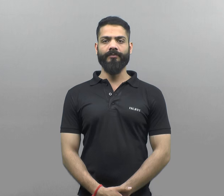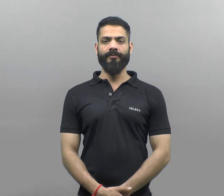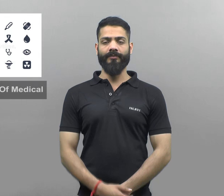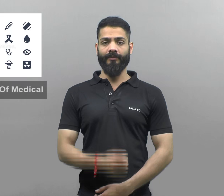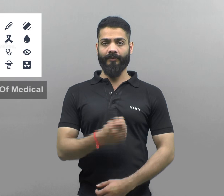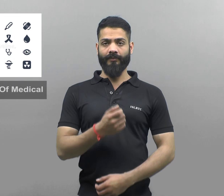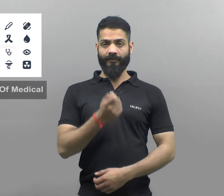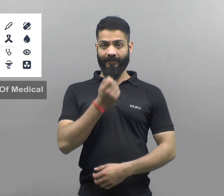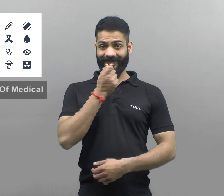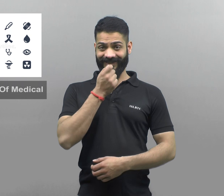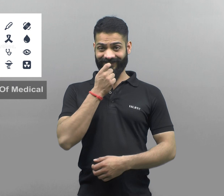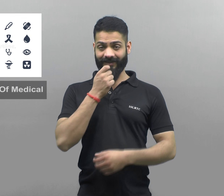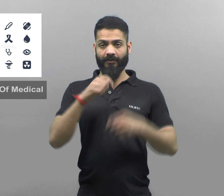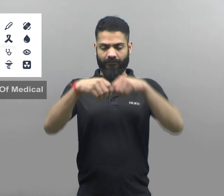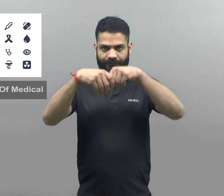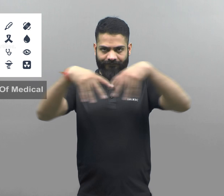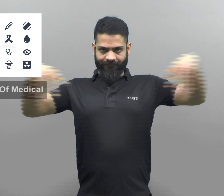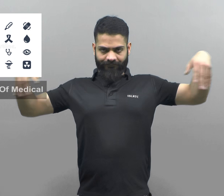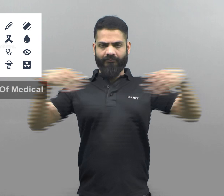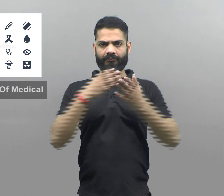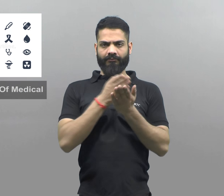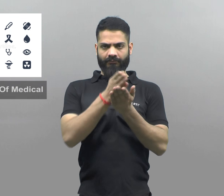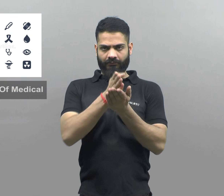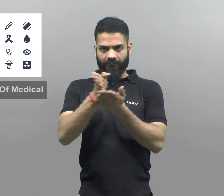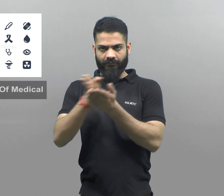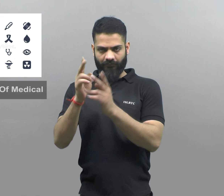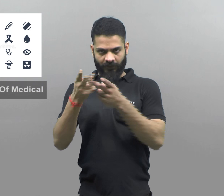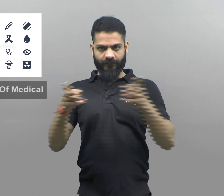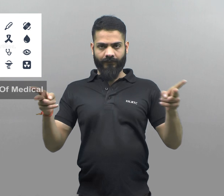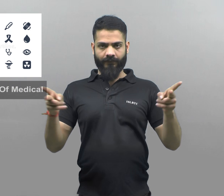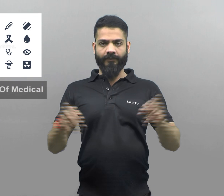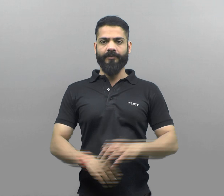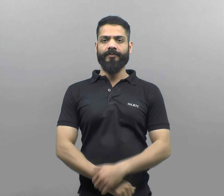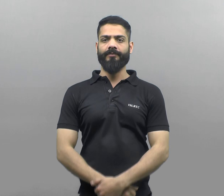Branches Of Medical